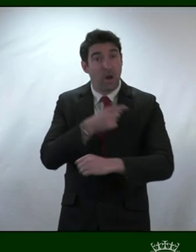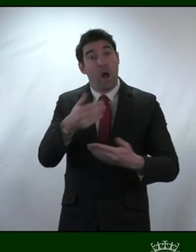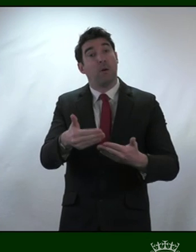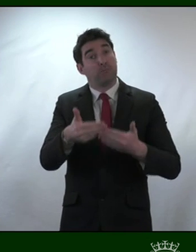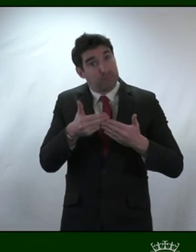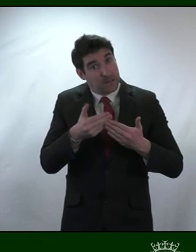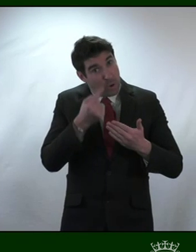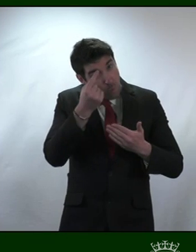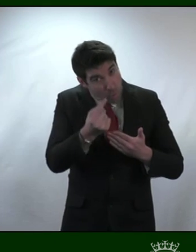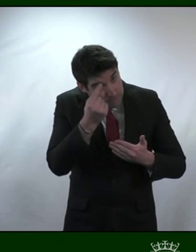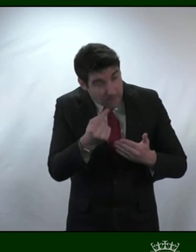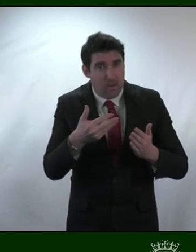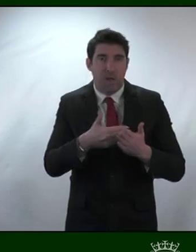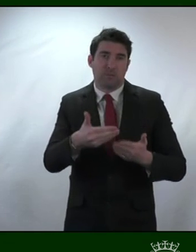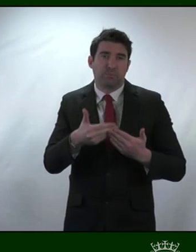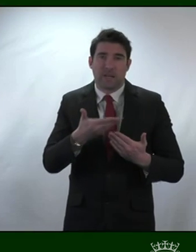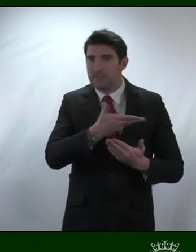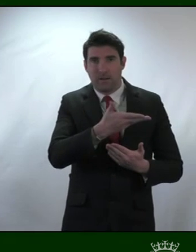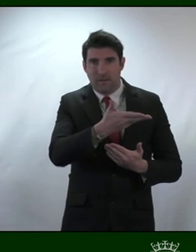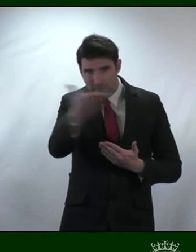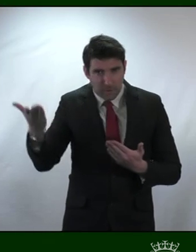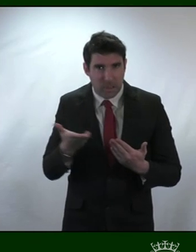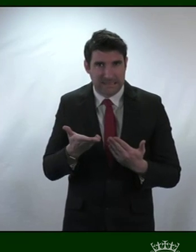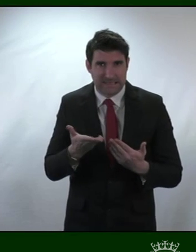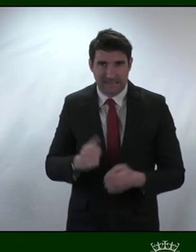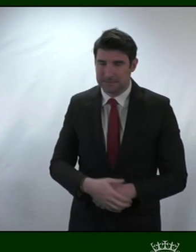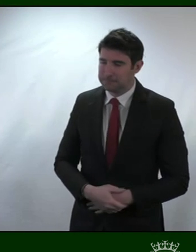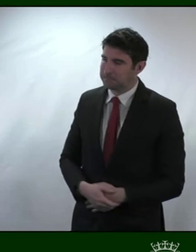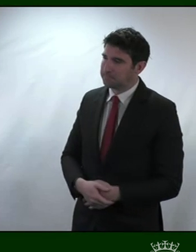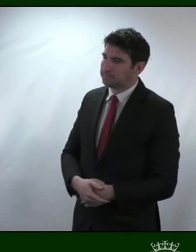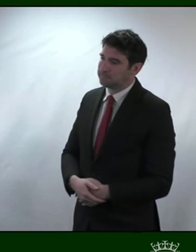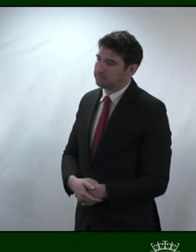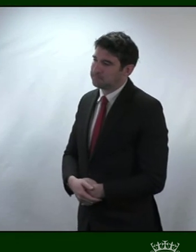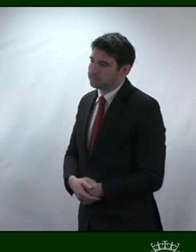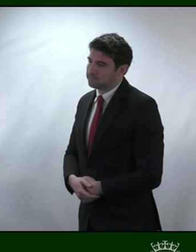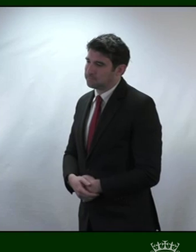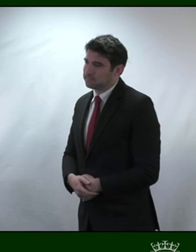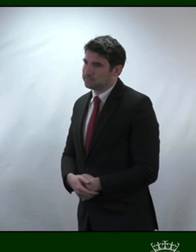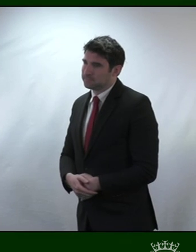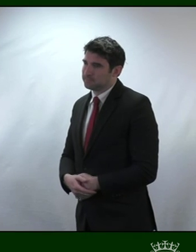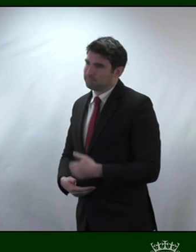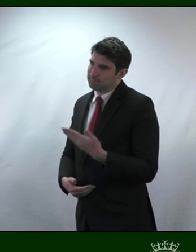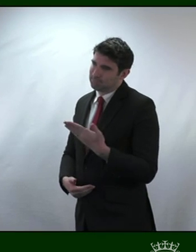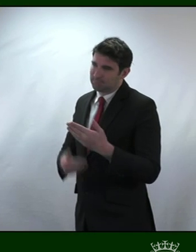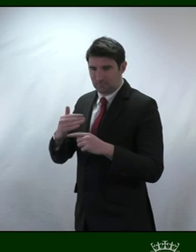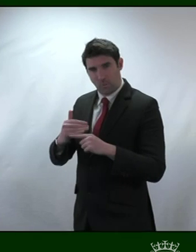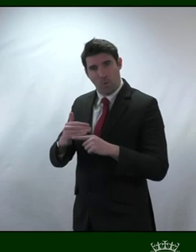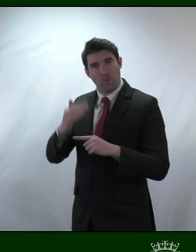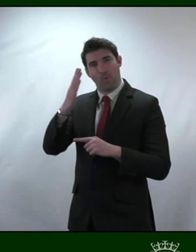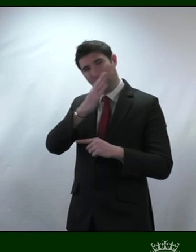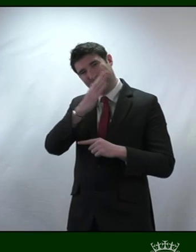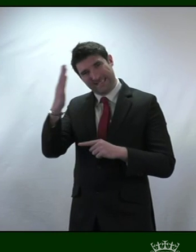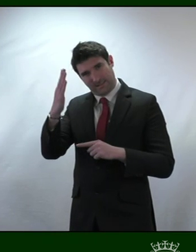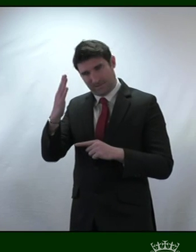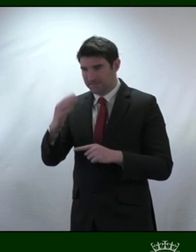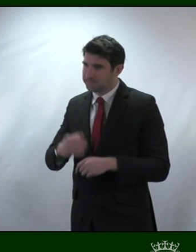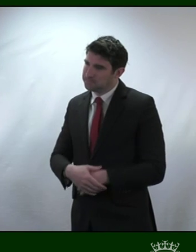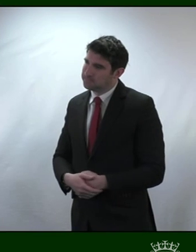They will be protecting themselves and they will be protecting everyone else.